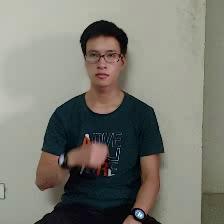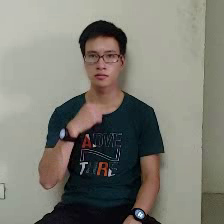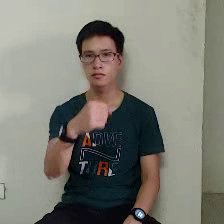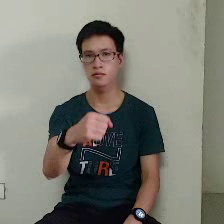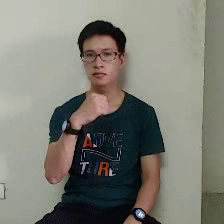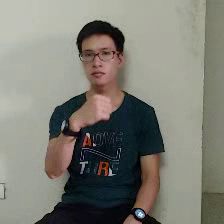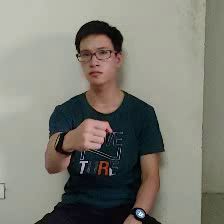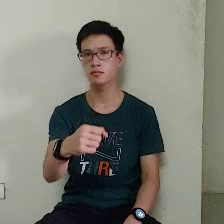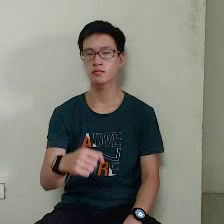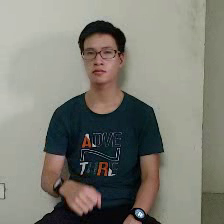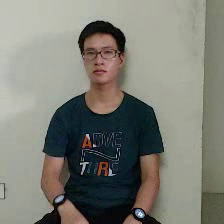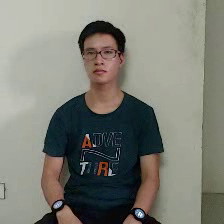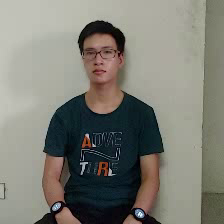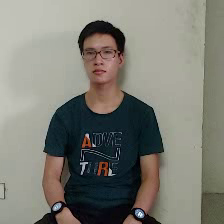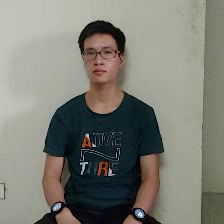Phỏng vấn